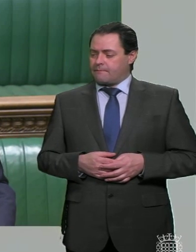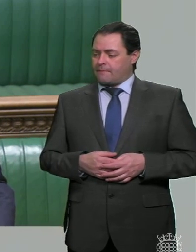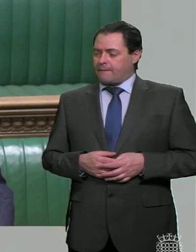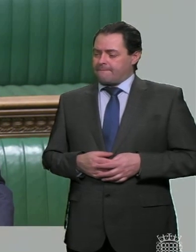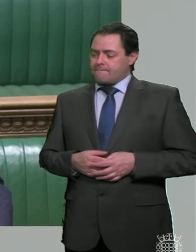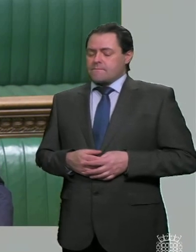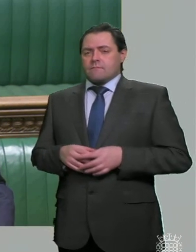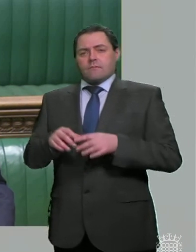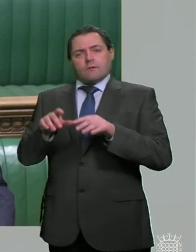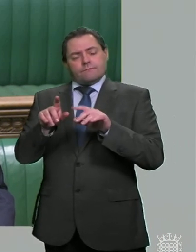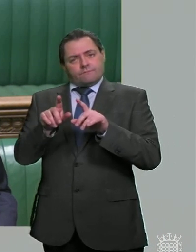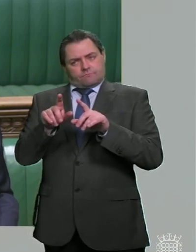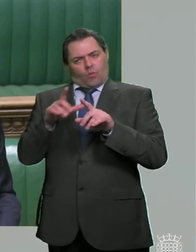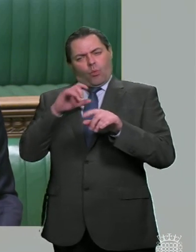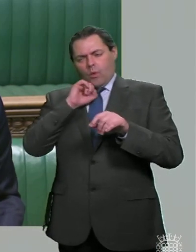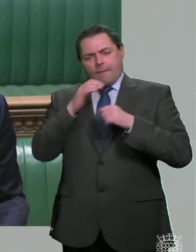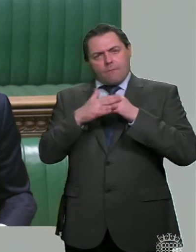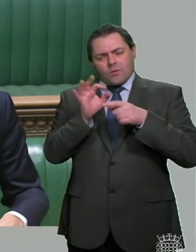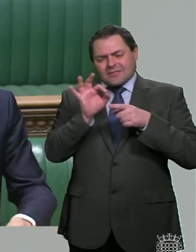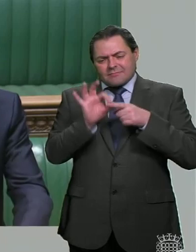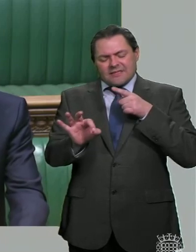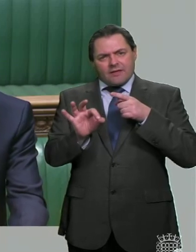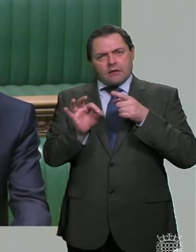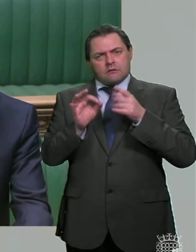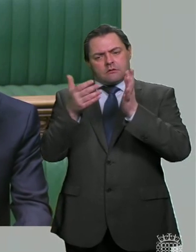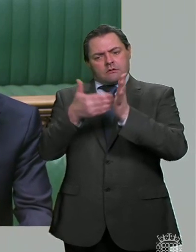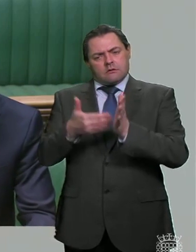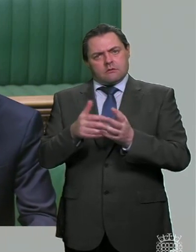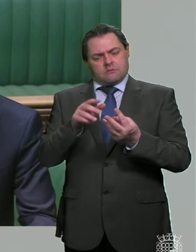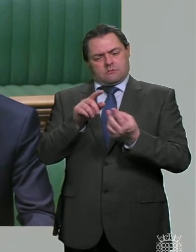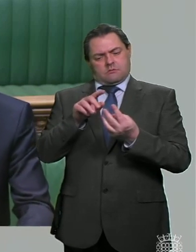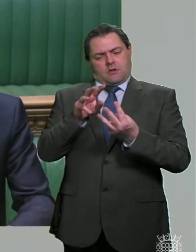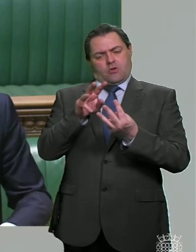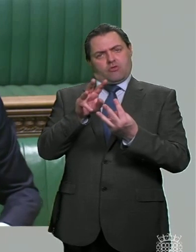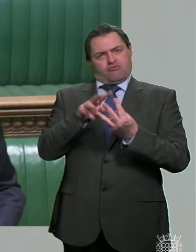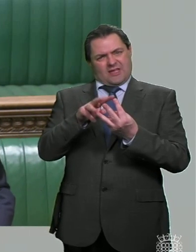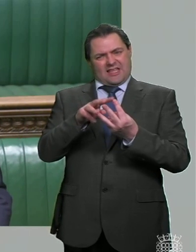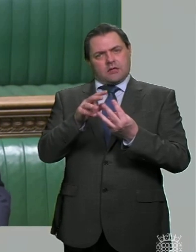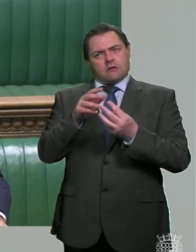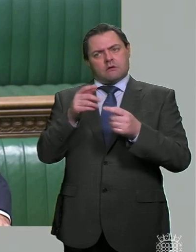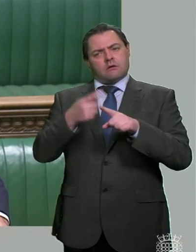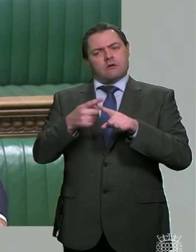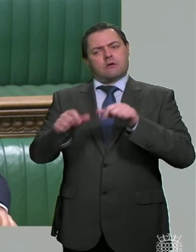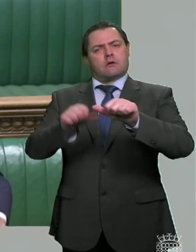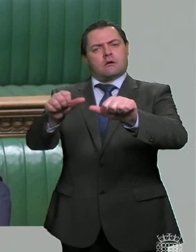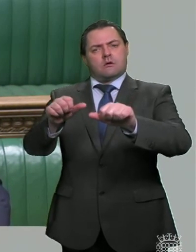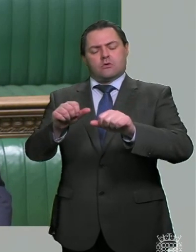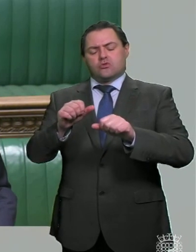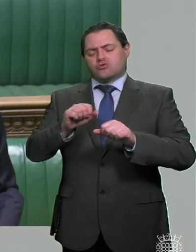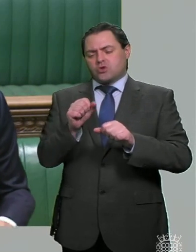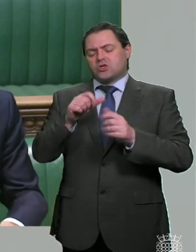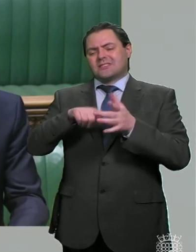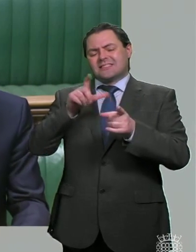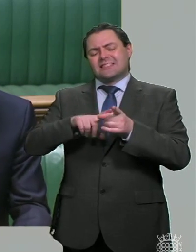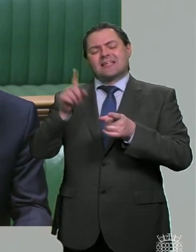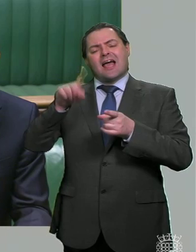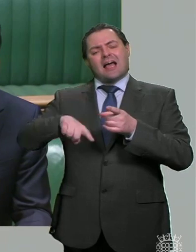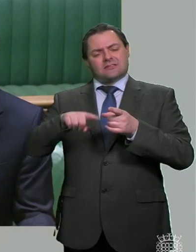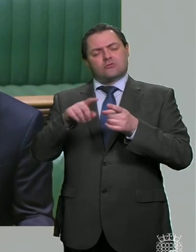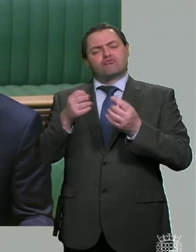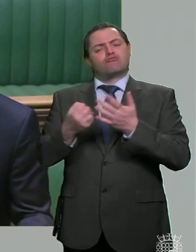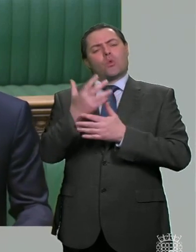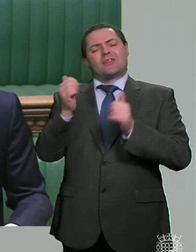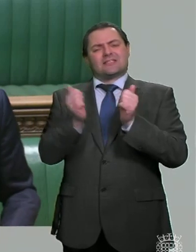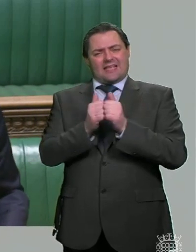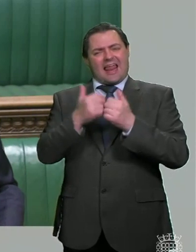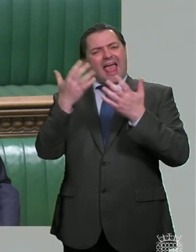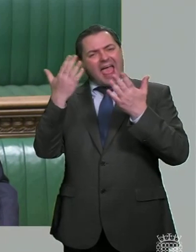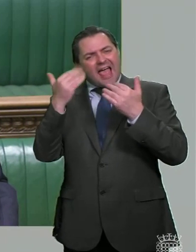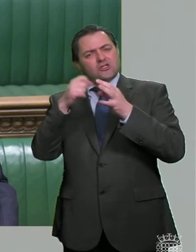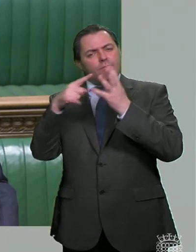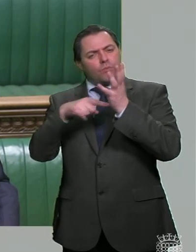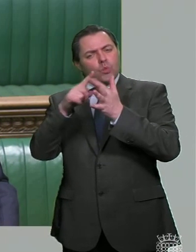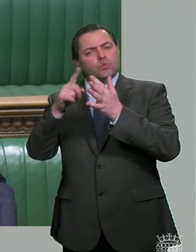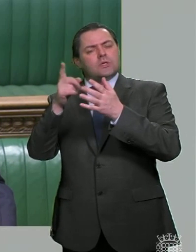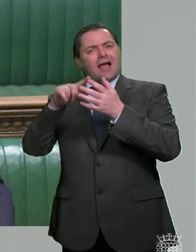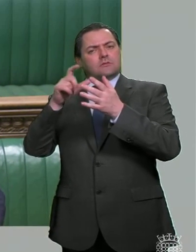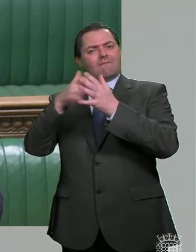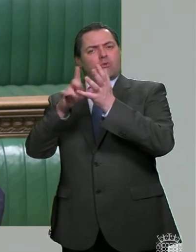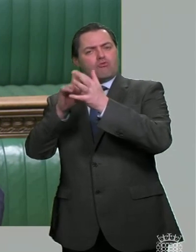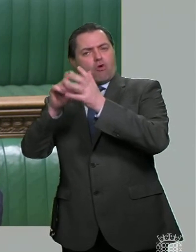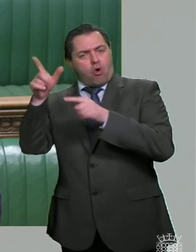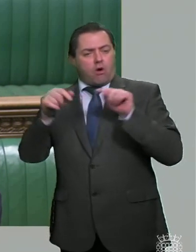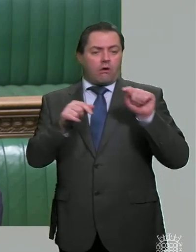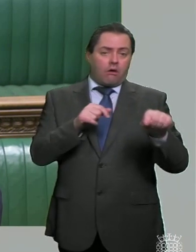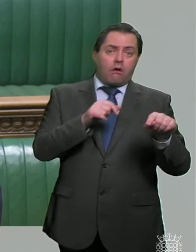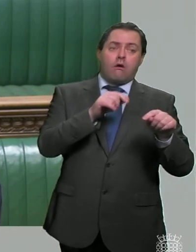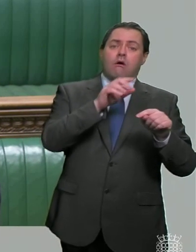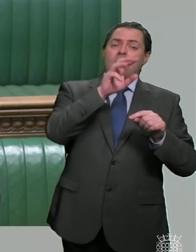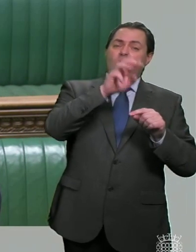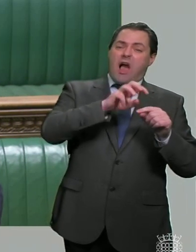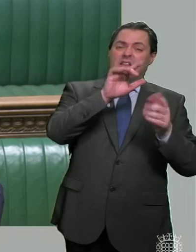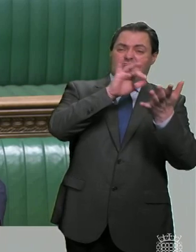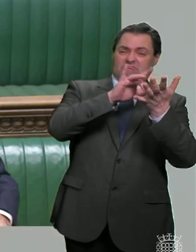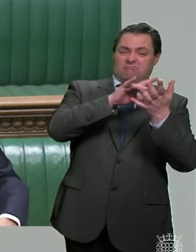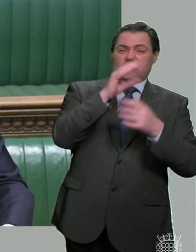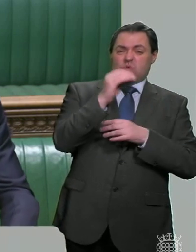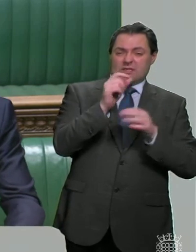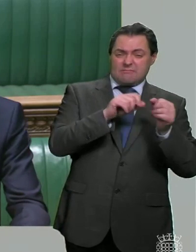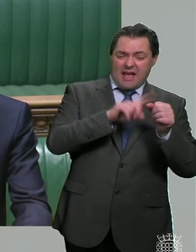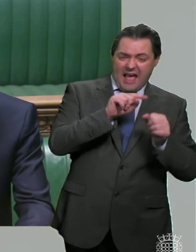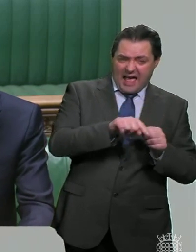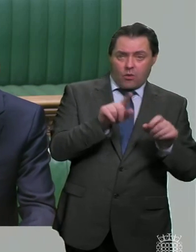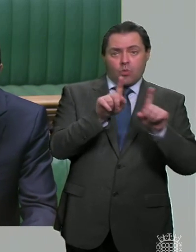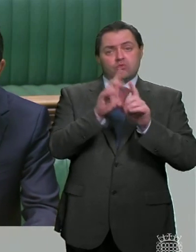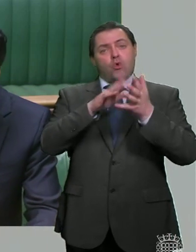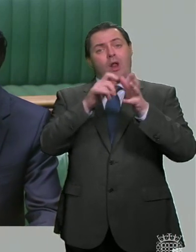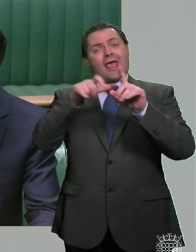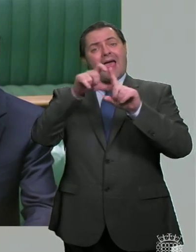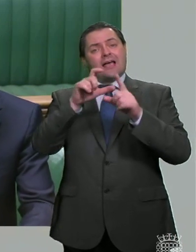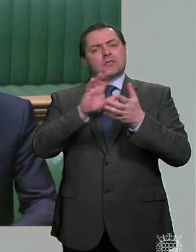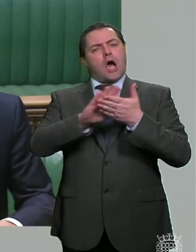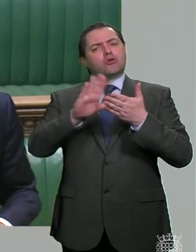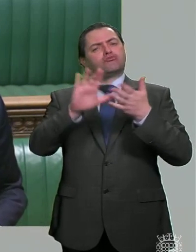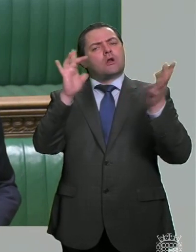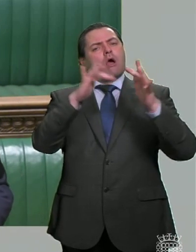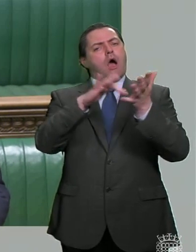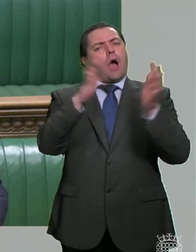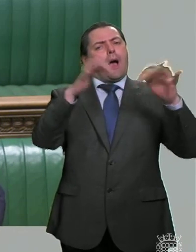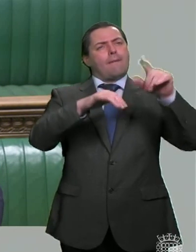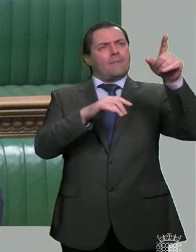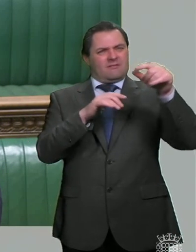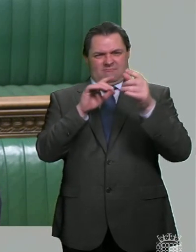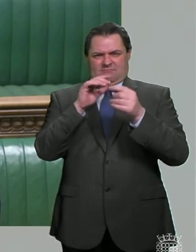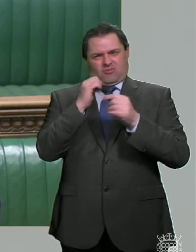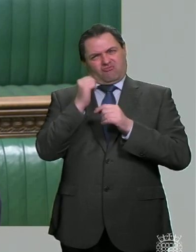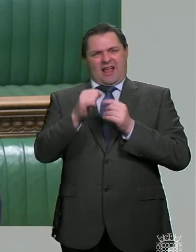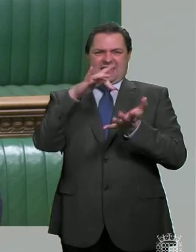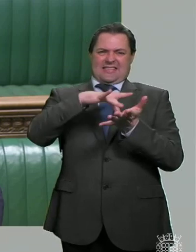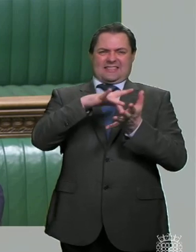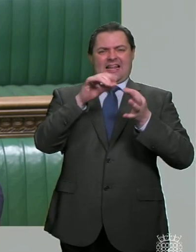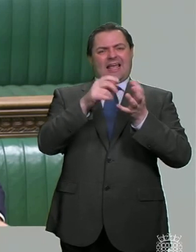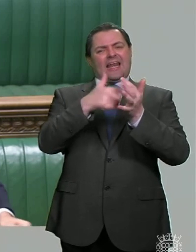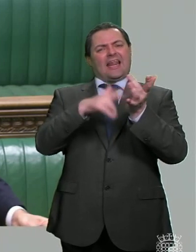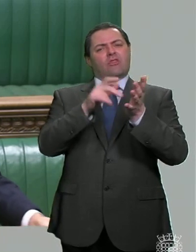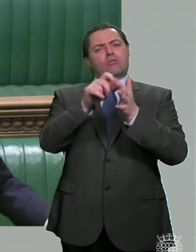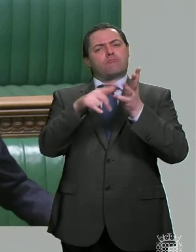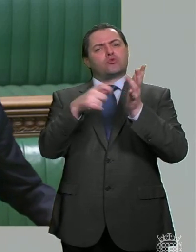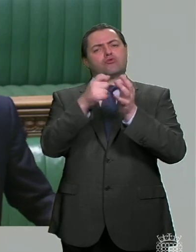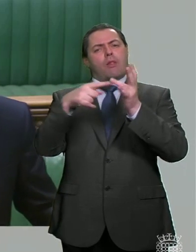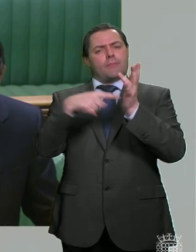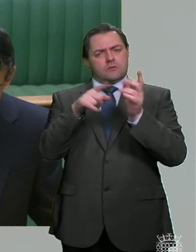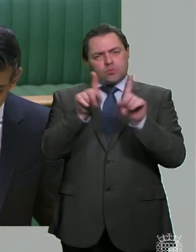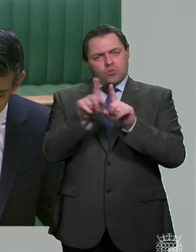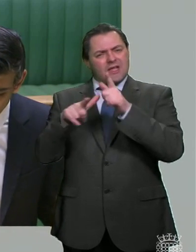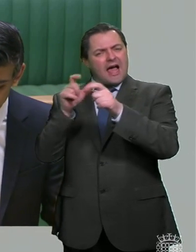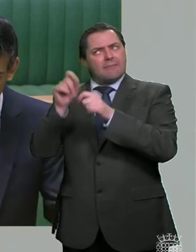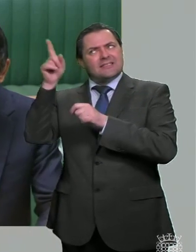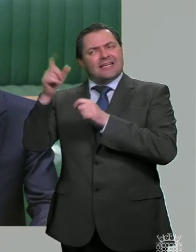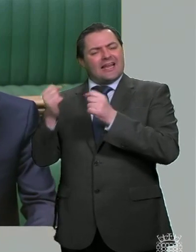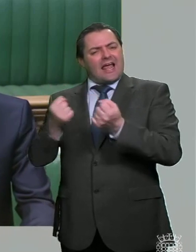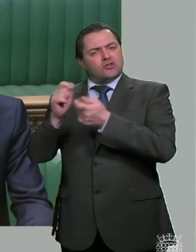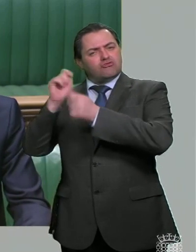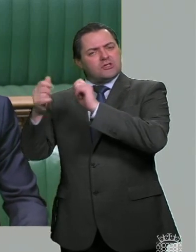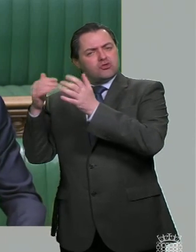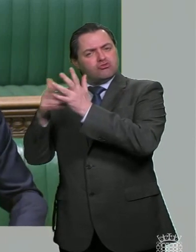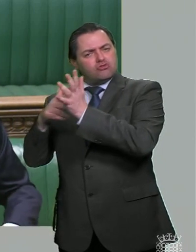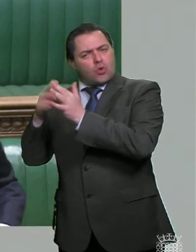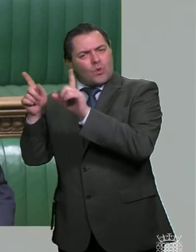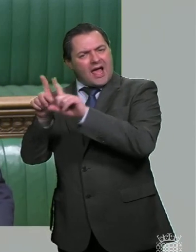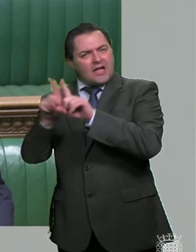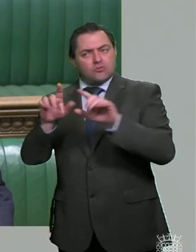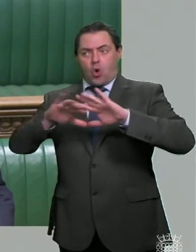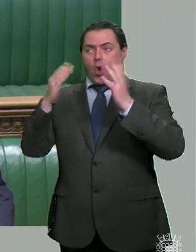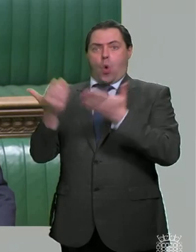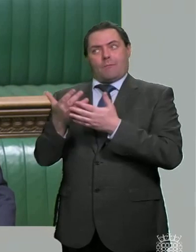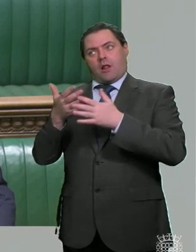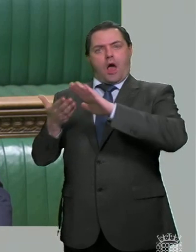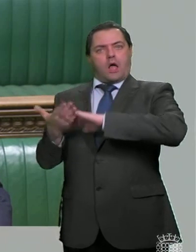I am taking further specific steps with three accelerated Scottish city and growth deals in Ayrshire, Argyll and Bute, and Falkirk; three more in north Wales, mid-Wales, and Swansea bay; funding for the Holyhead hydrogen hub, the Global Centre of Rail Excellence in Neath Port Talbot and the Aberdeen energy transition zone, as well as the global underwater hub and